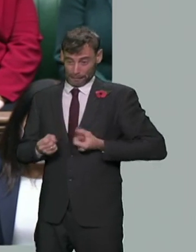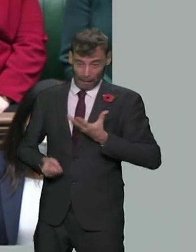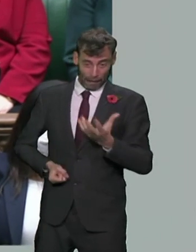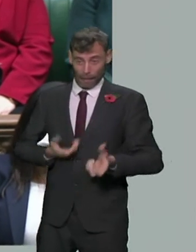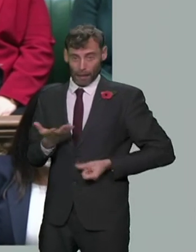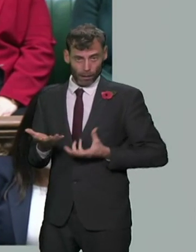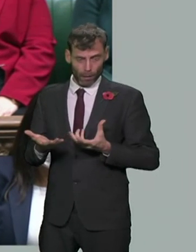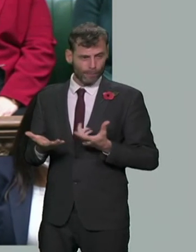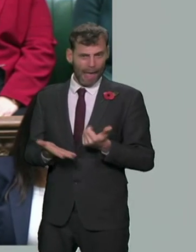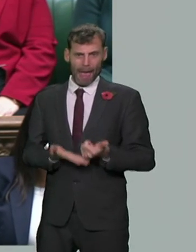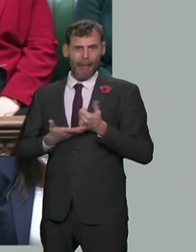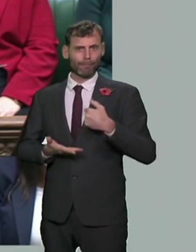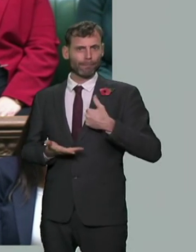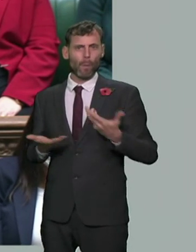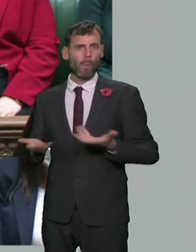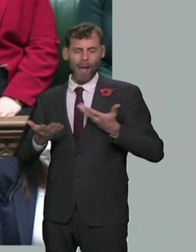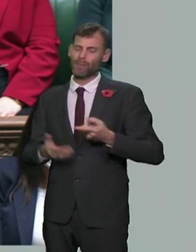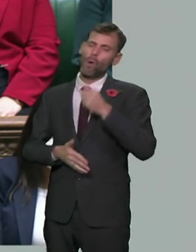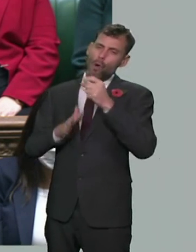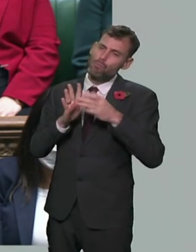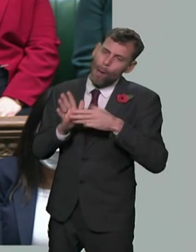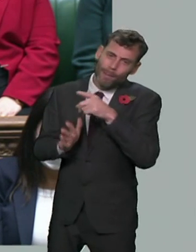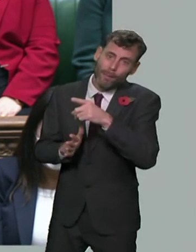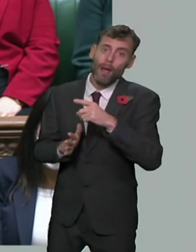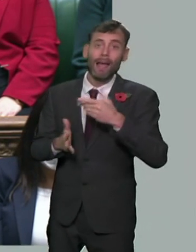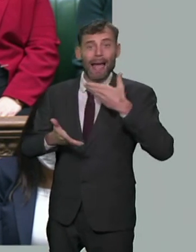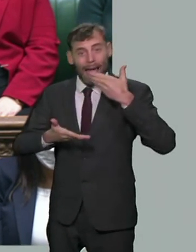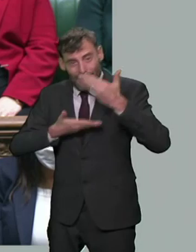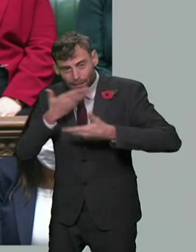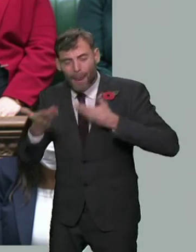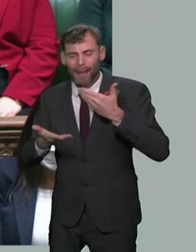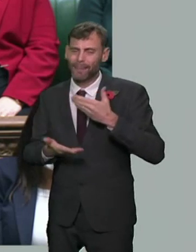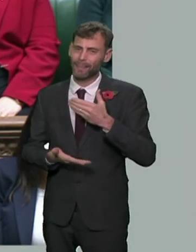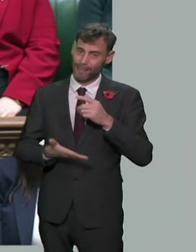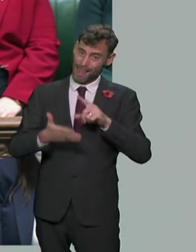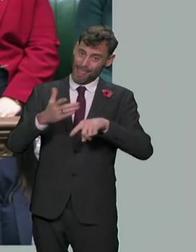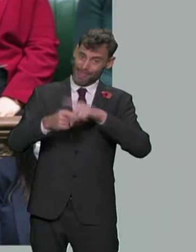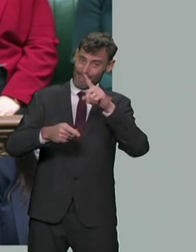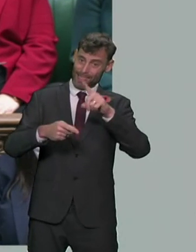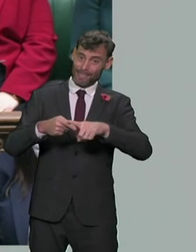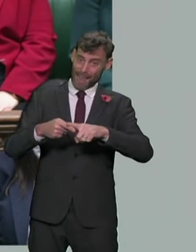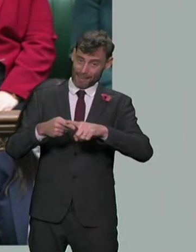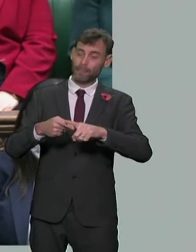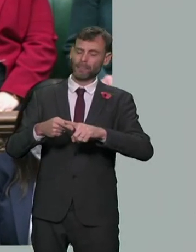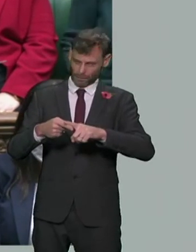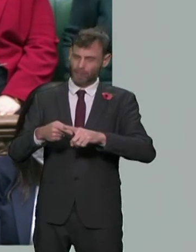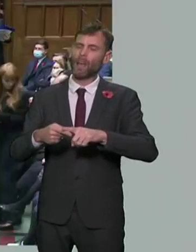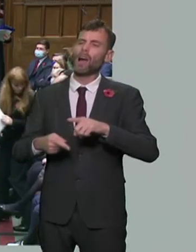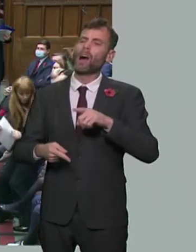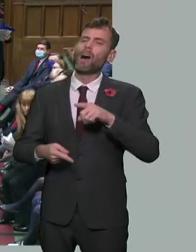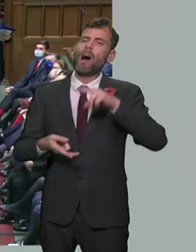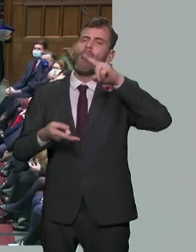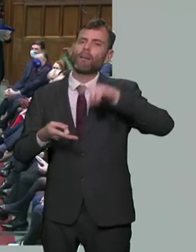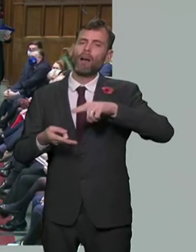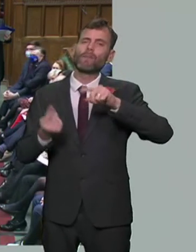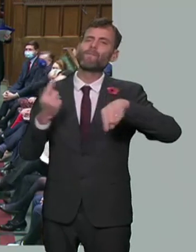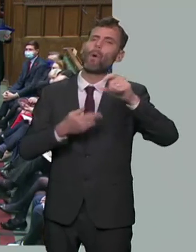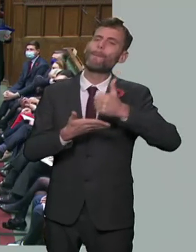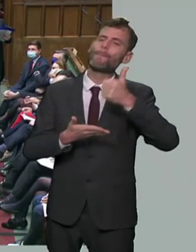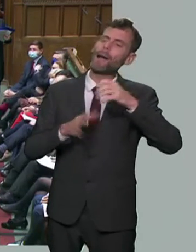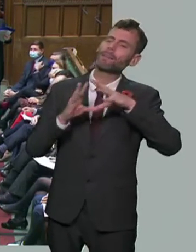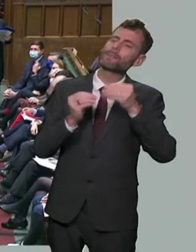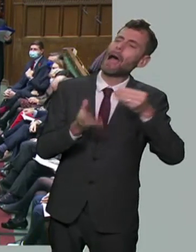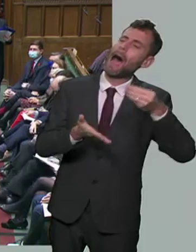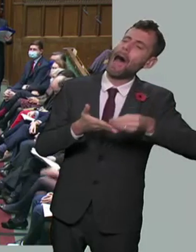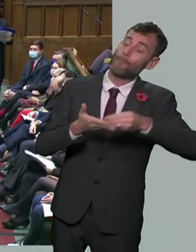So can the Prime Minister tell them: how much was the tax cut that he gave to the banks instead?